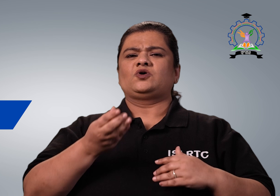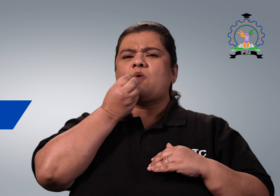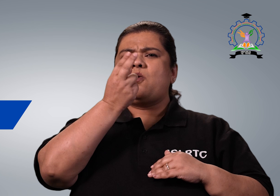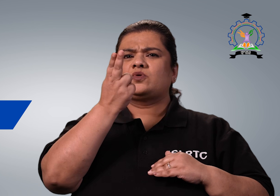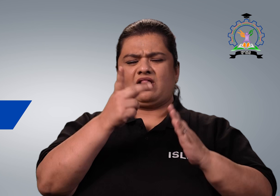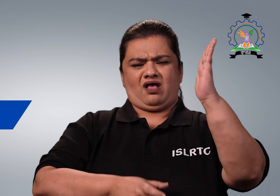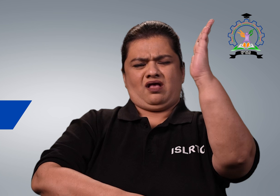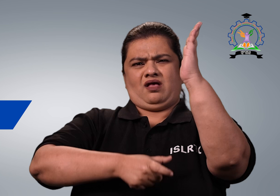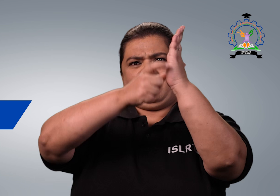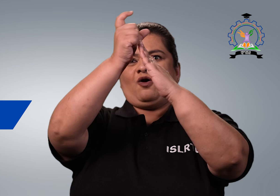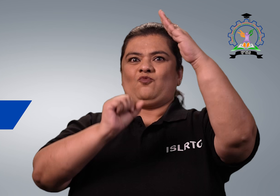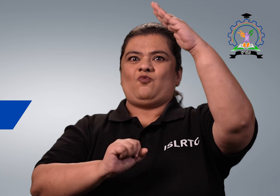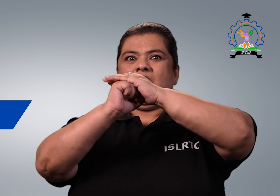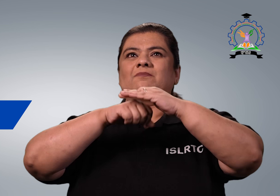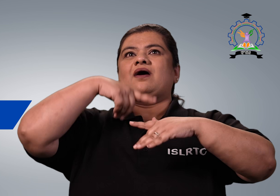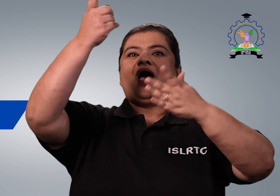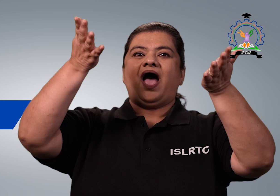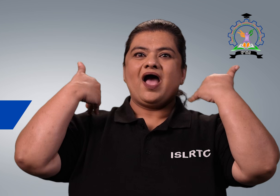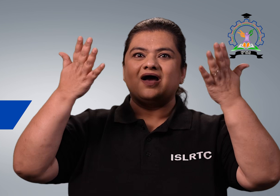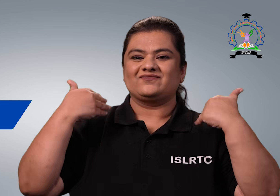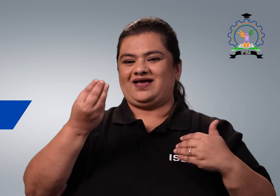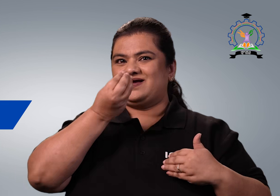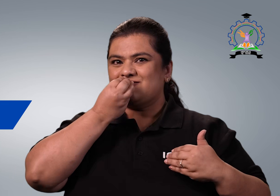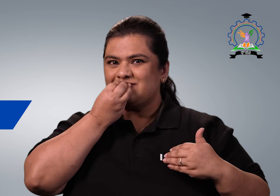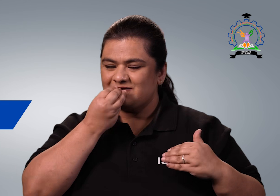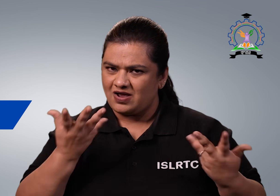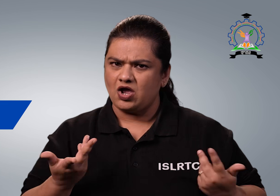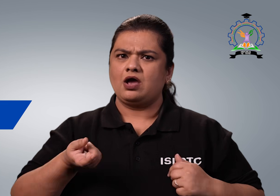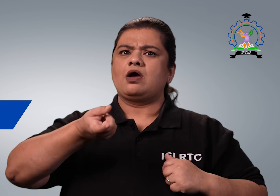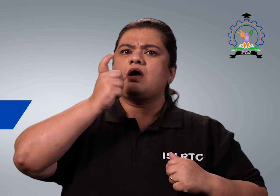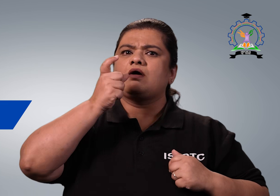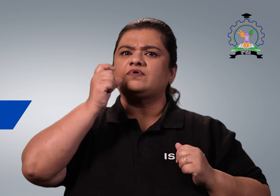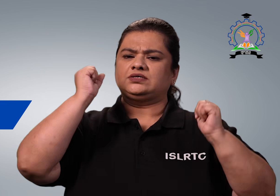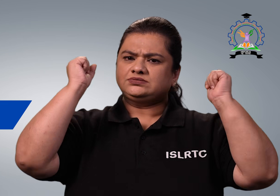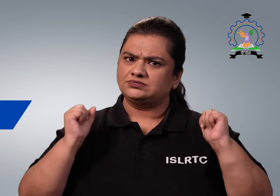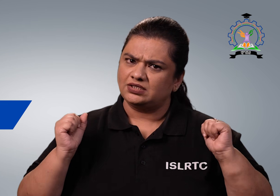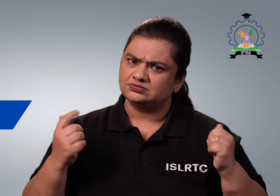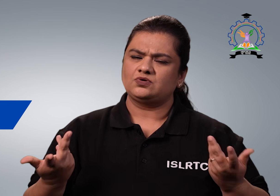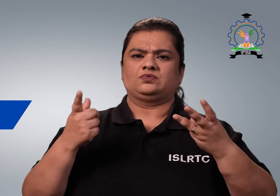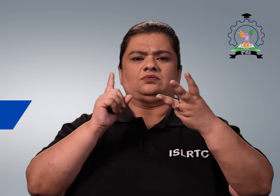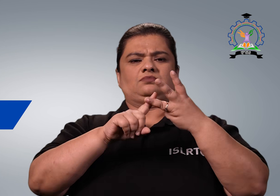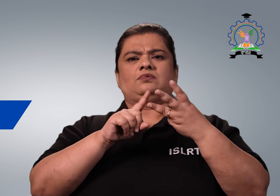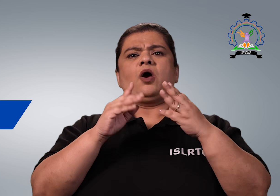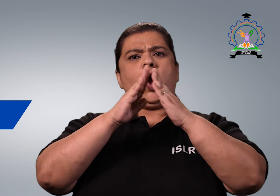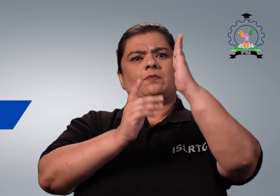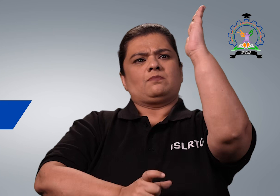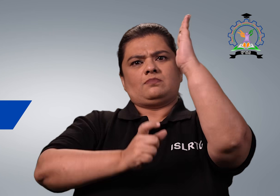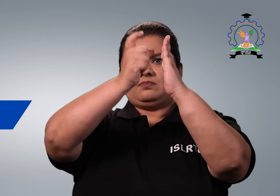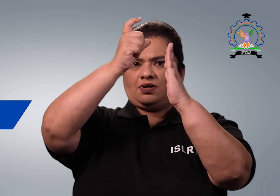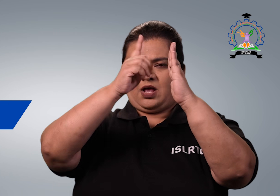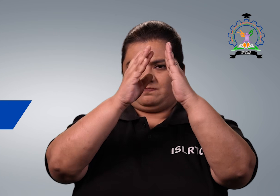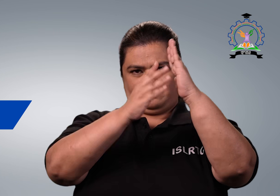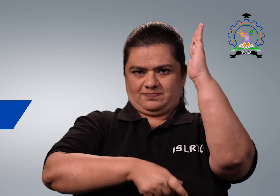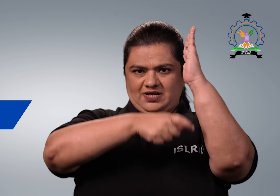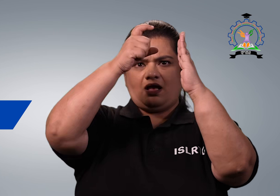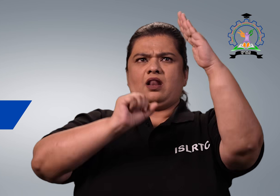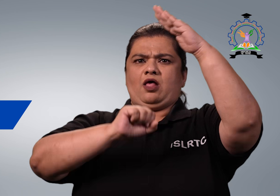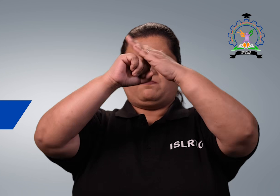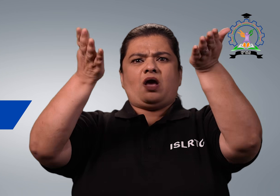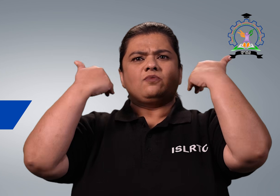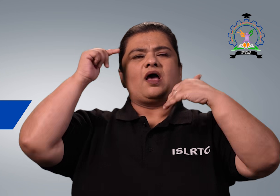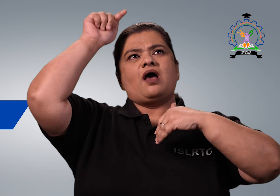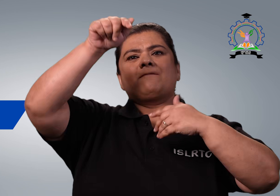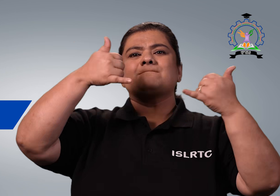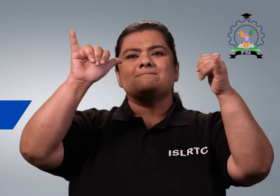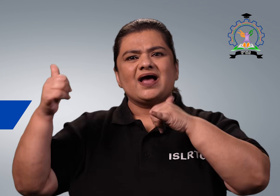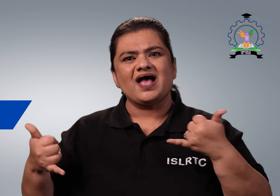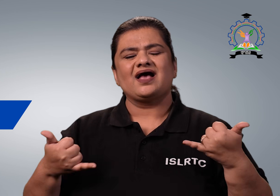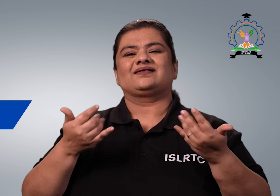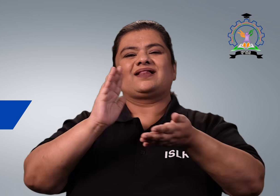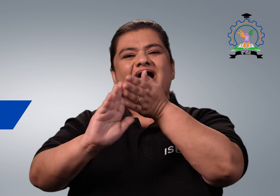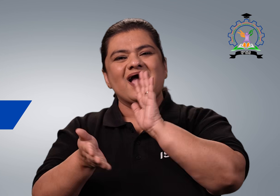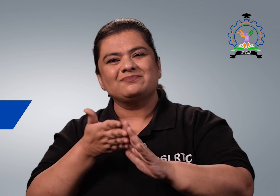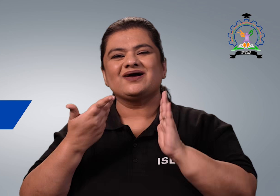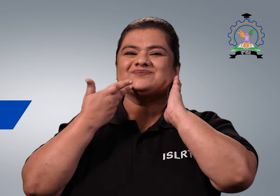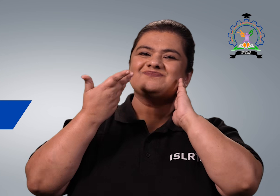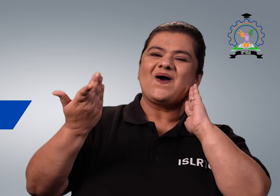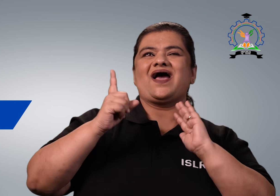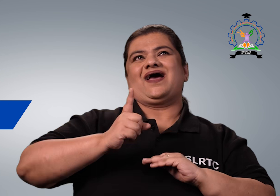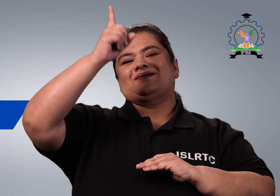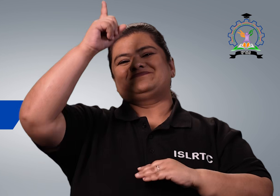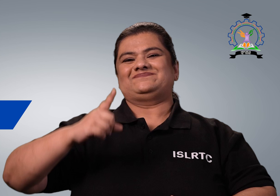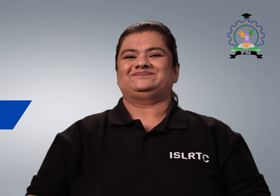A restaurant or cafe on the top of a building is called a rooftop restaurant or rooftop cafe. On the rooftop of some buildings, there is a play area or a banquet hall where there is song and dance events.